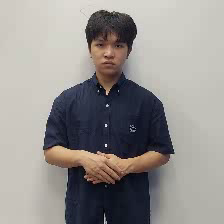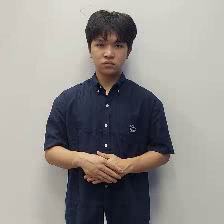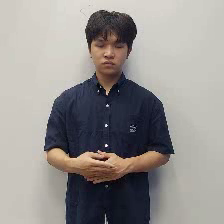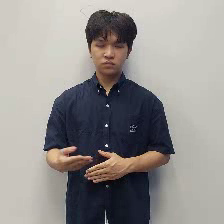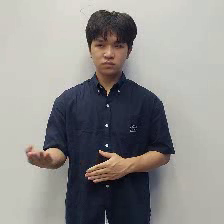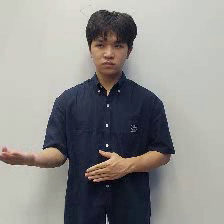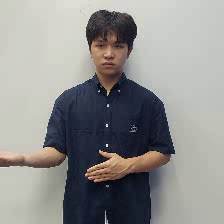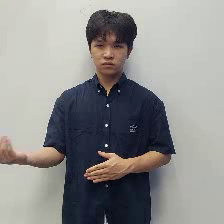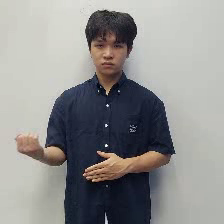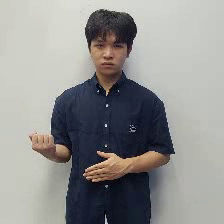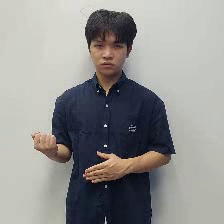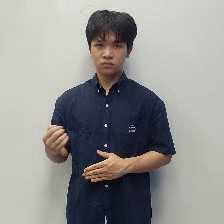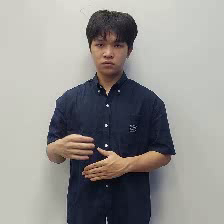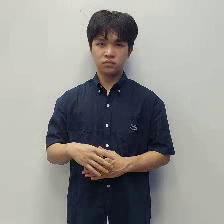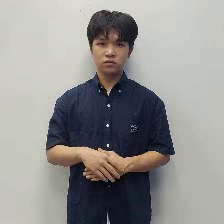Sử dụng